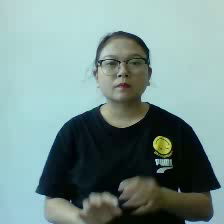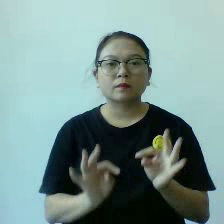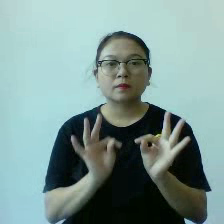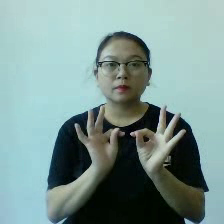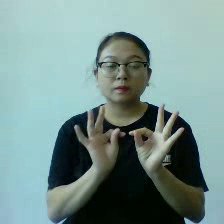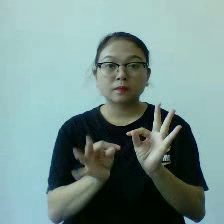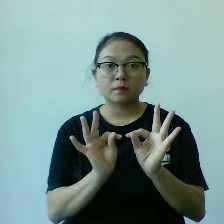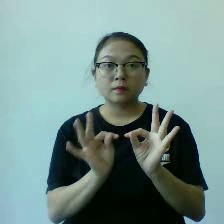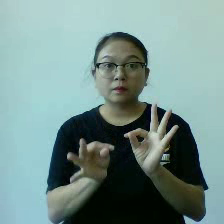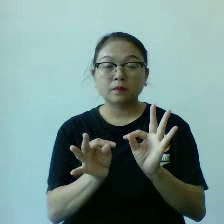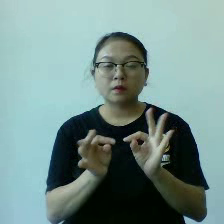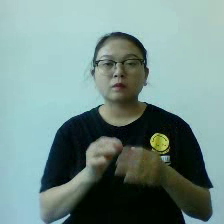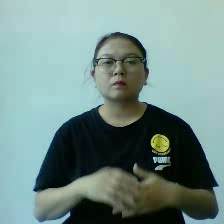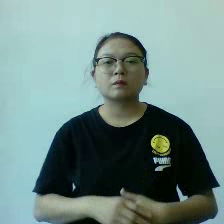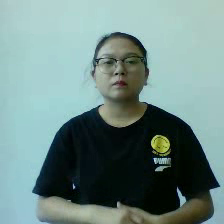Rau